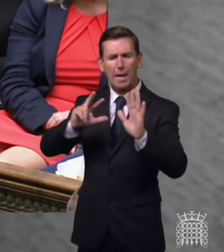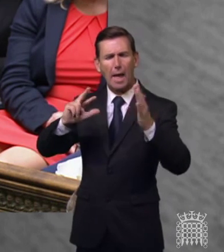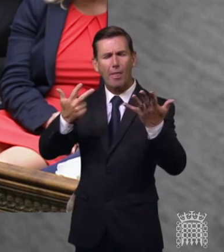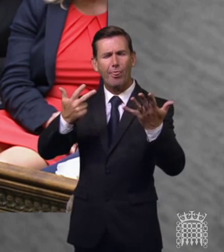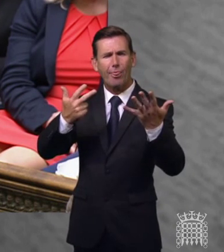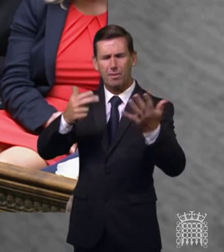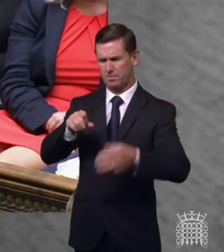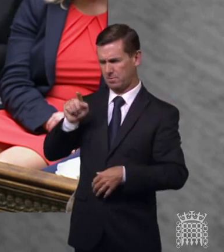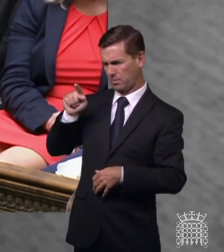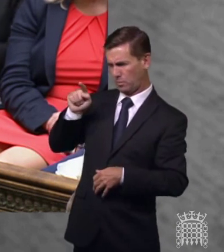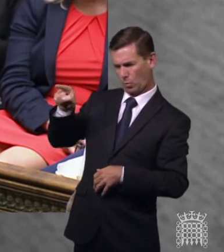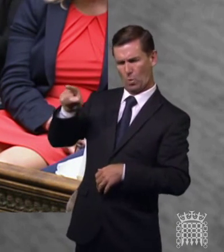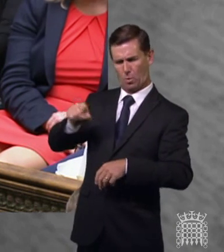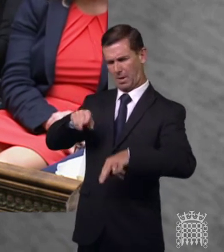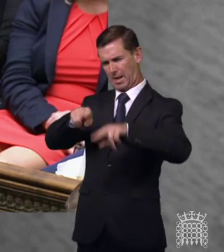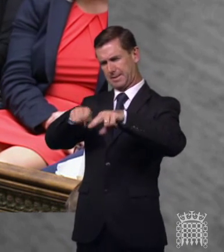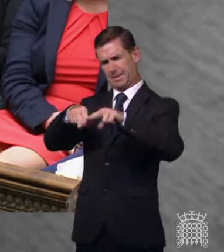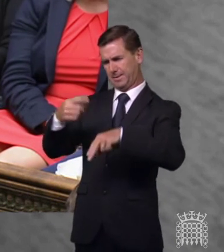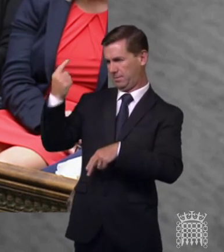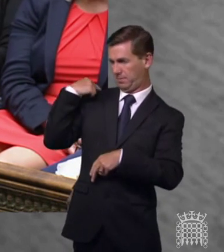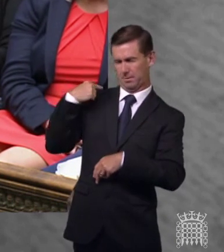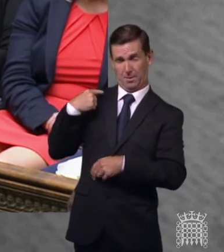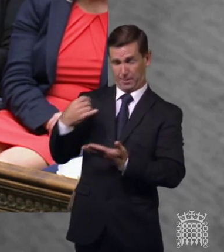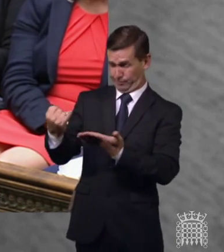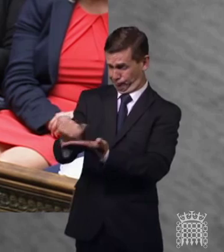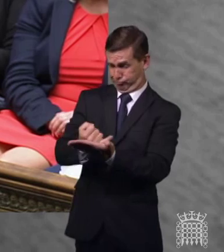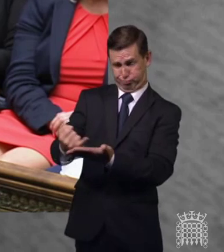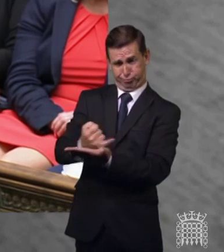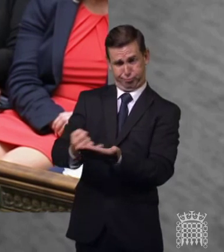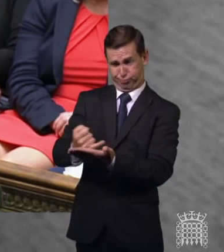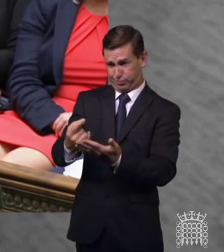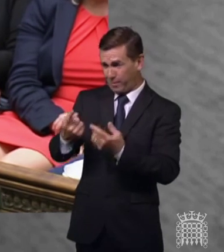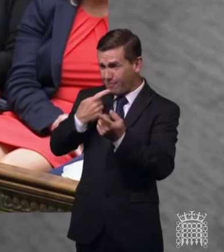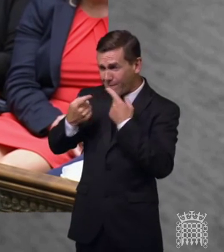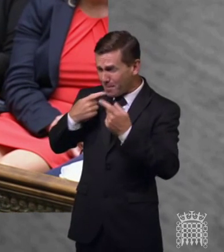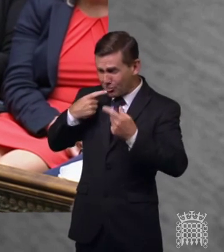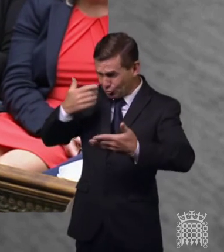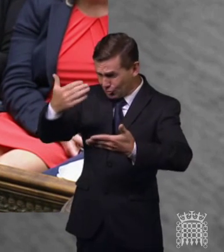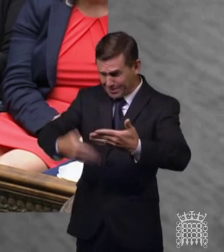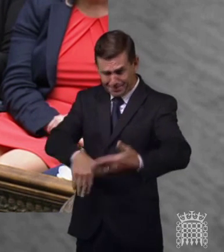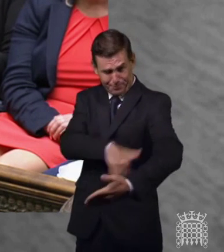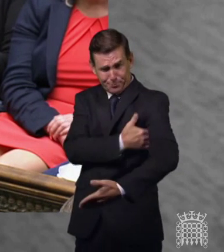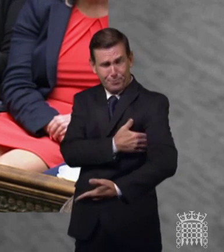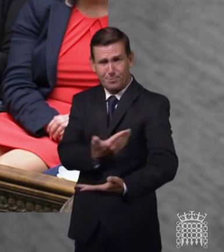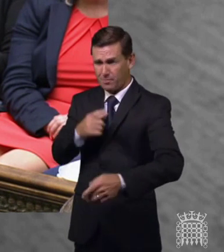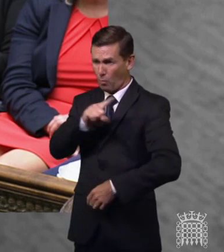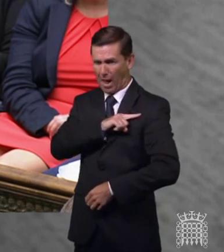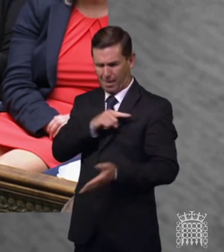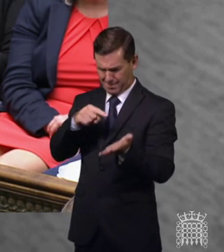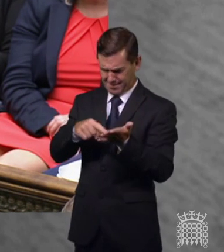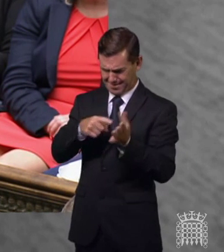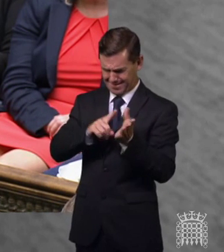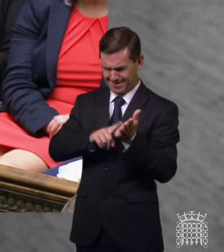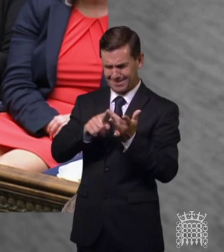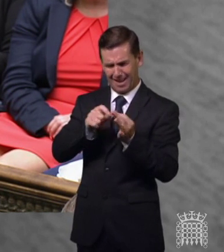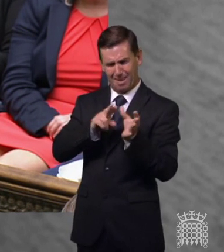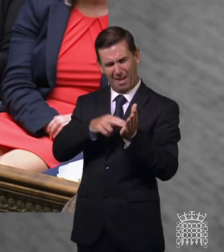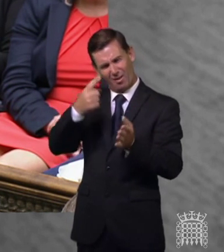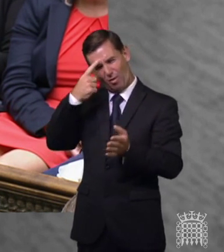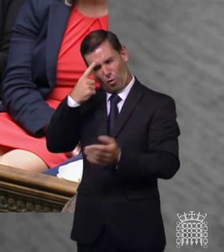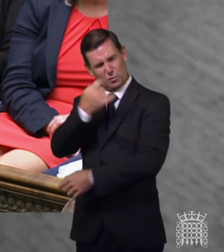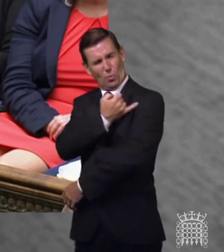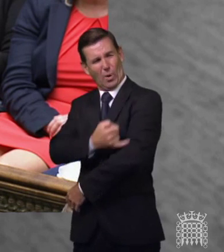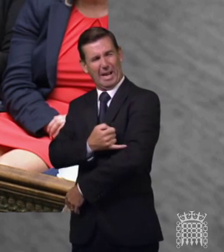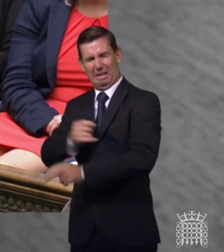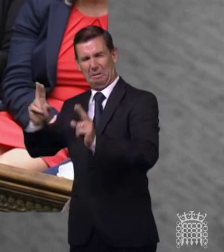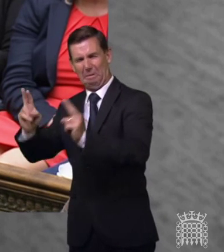There has clearly been a catastrophic failure of our intelligence, or our assessment of the intelligence, because of the speed with which this has caught us unawares.